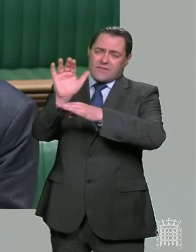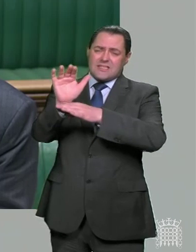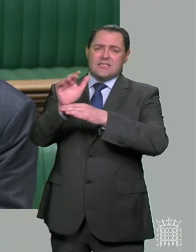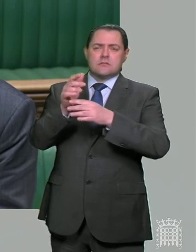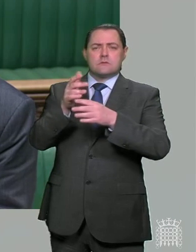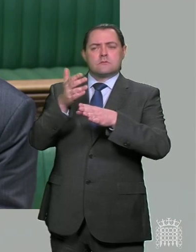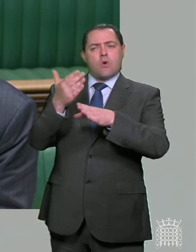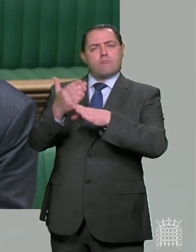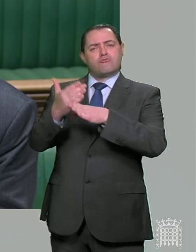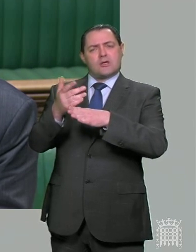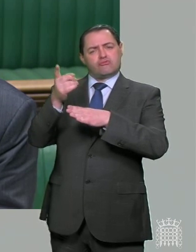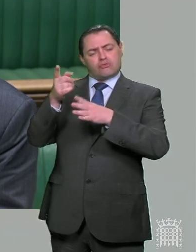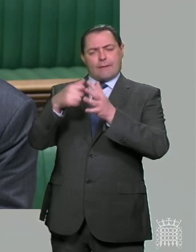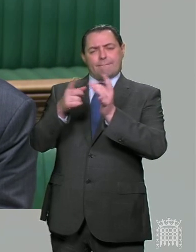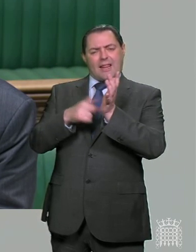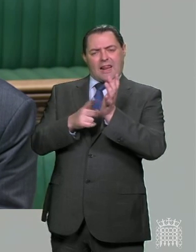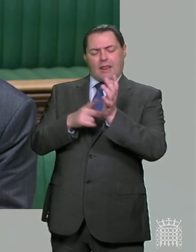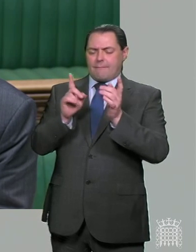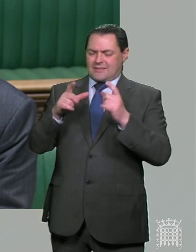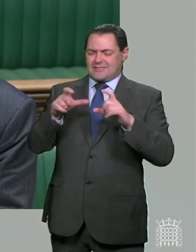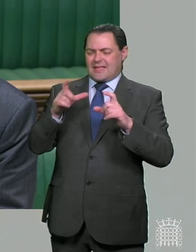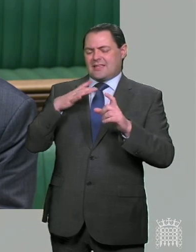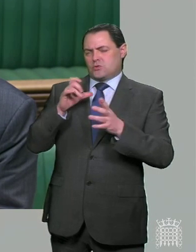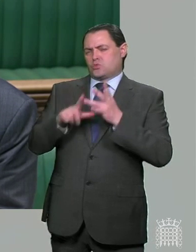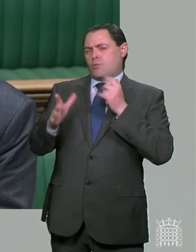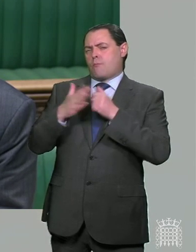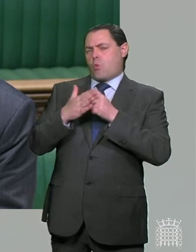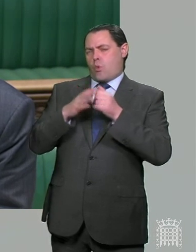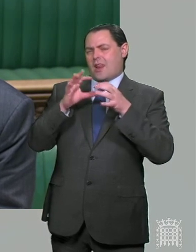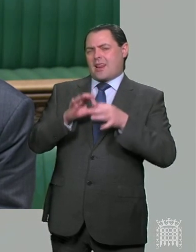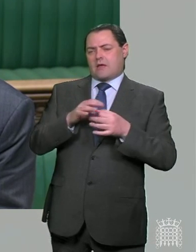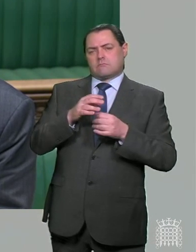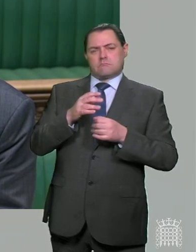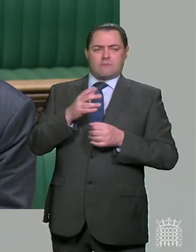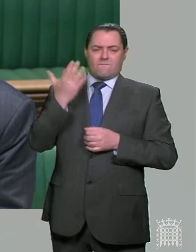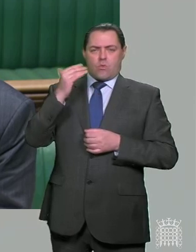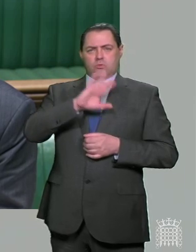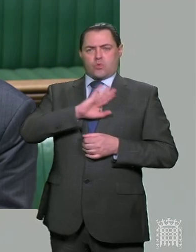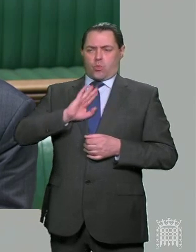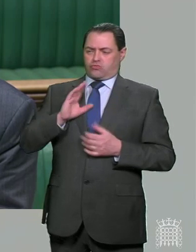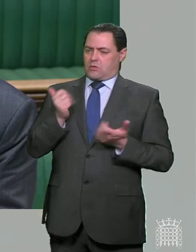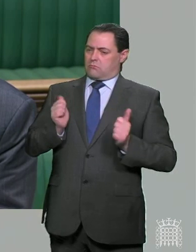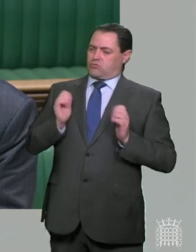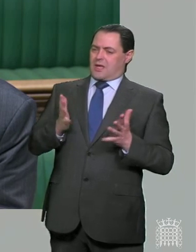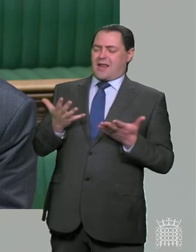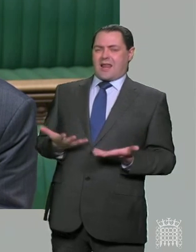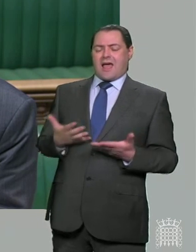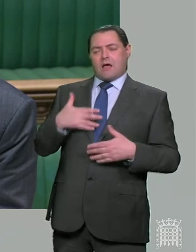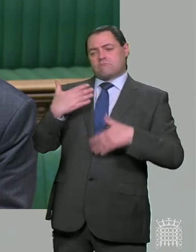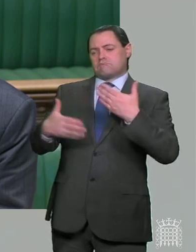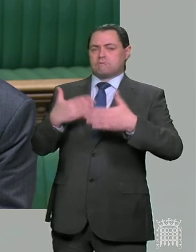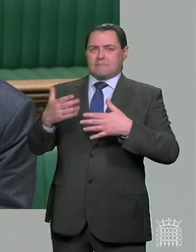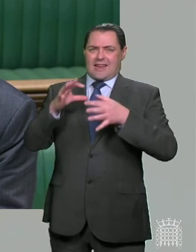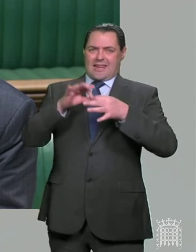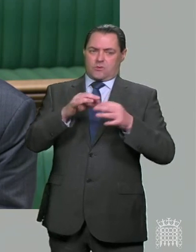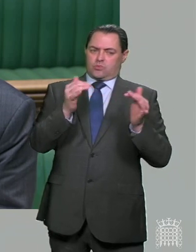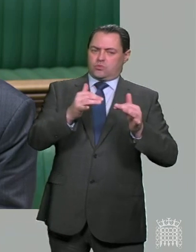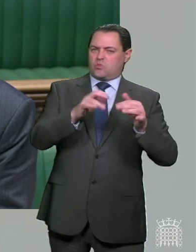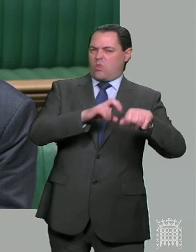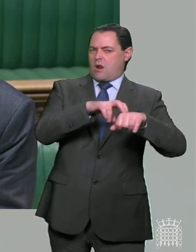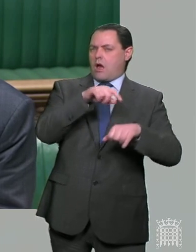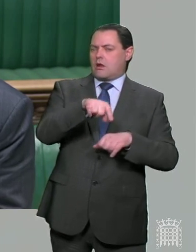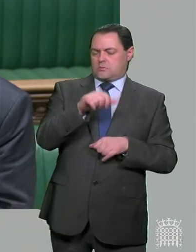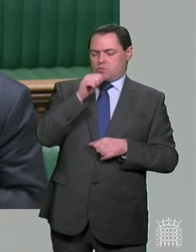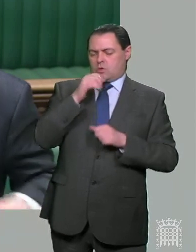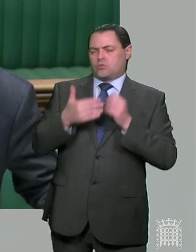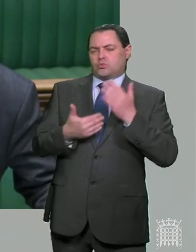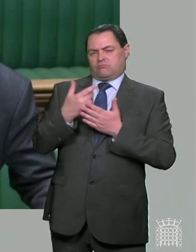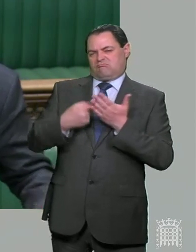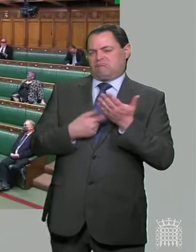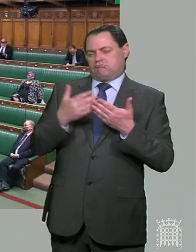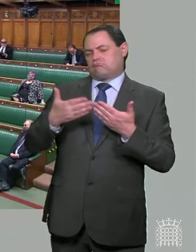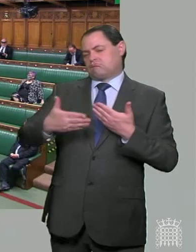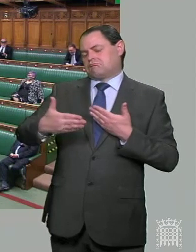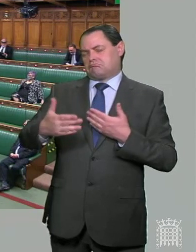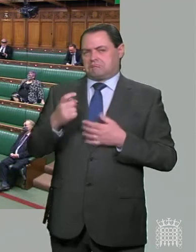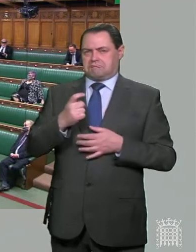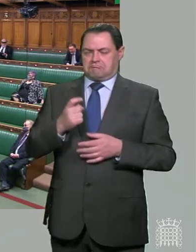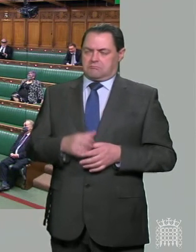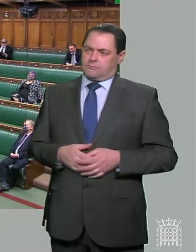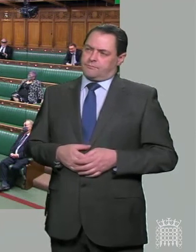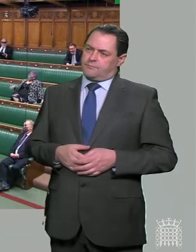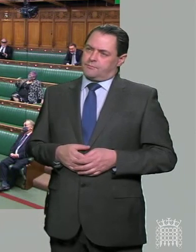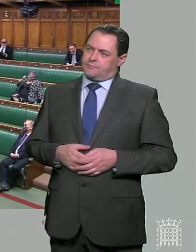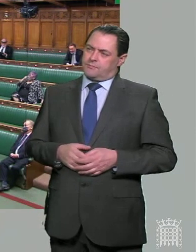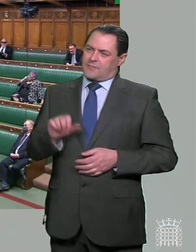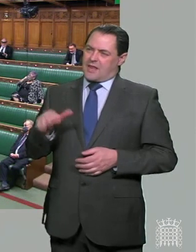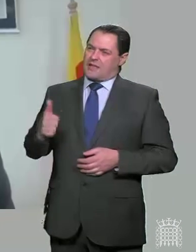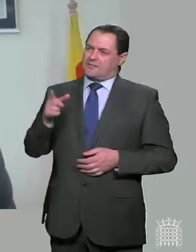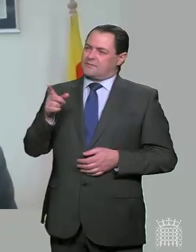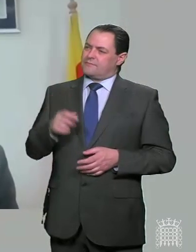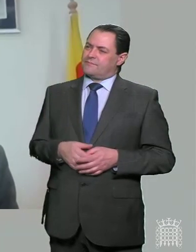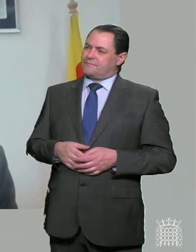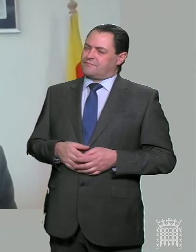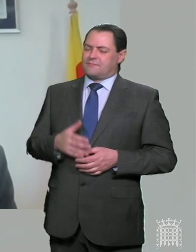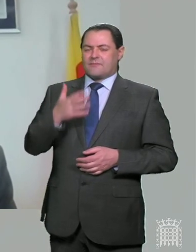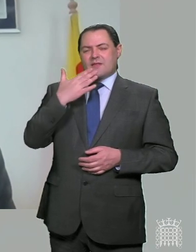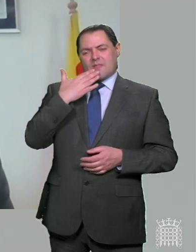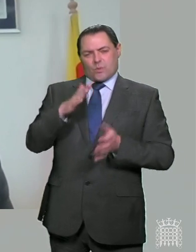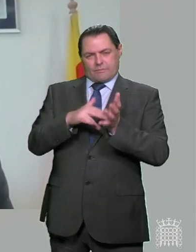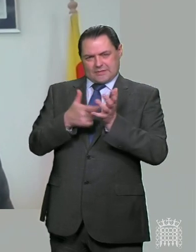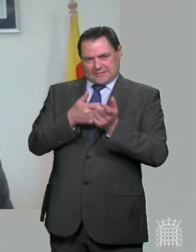There is more to be done, as the right honourable Gentleman rightly says, in the case of veterans of the Northern Ireland conflict, and we will be bringing forward further measures in due course.